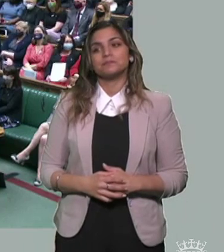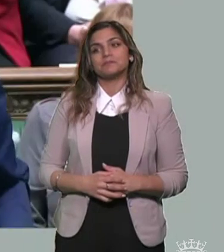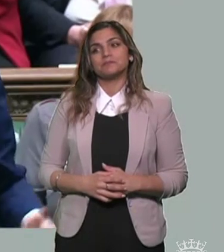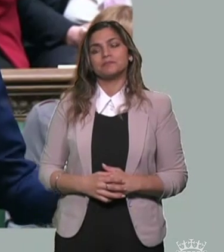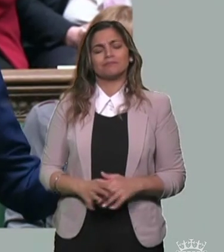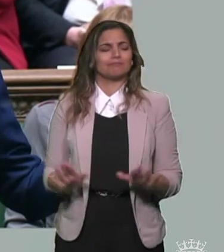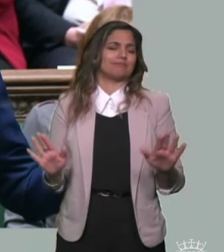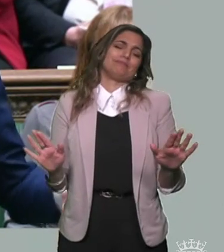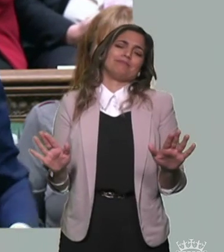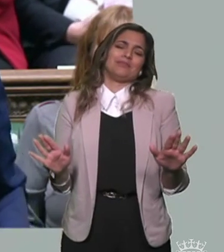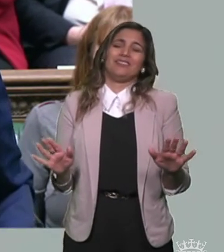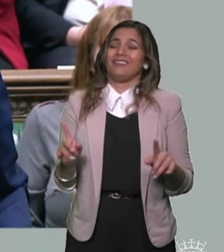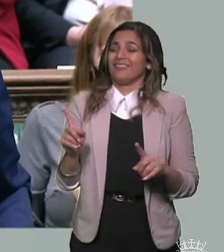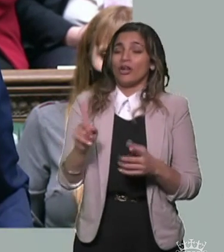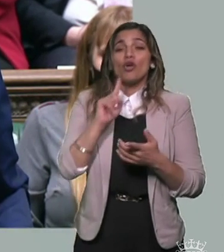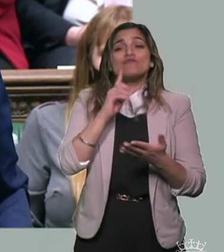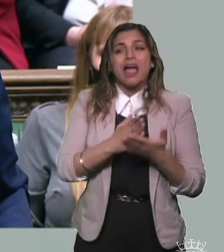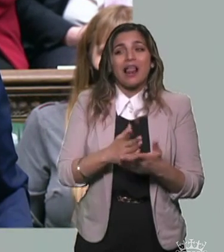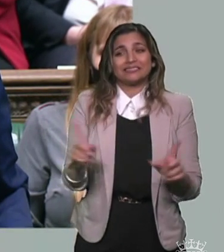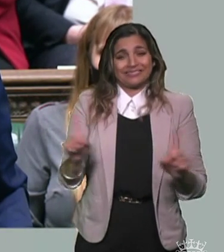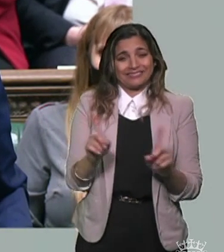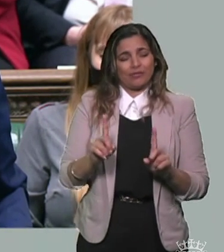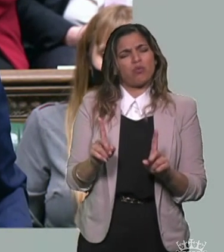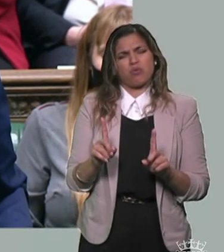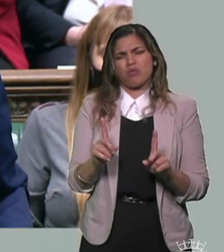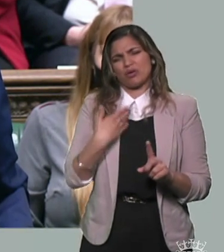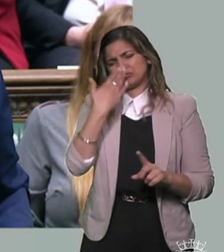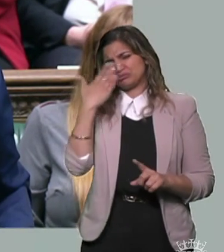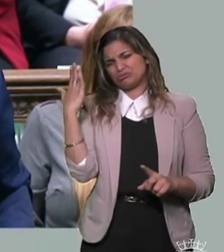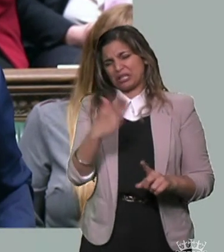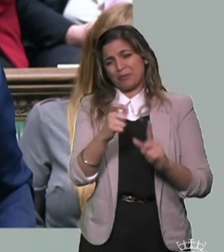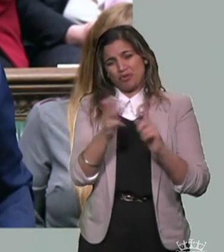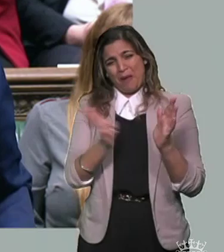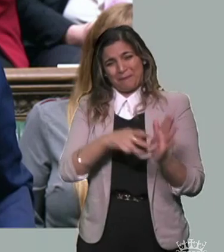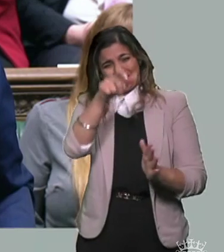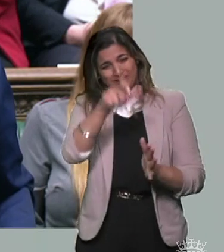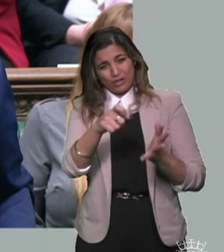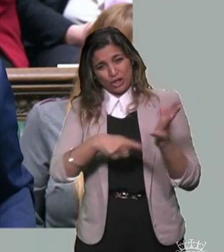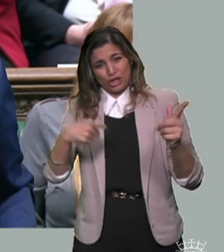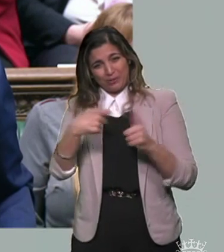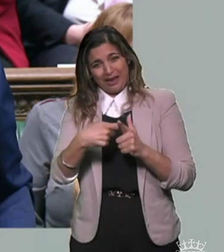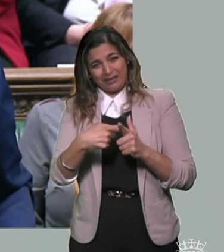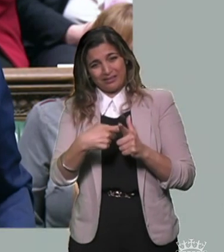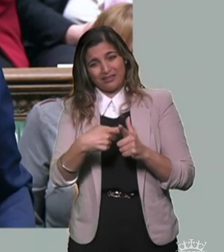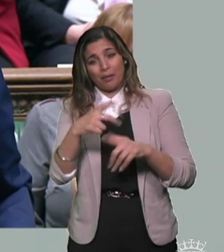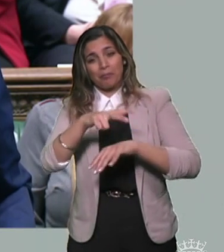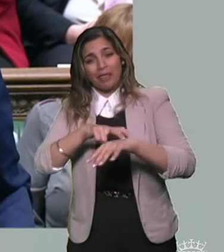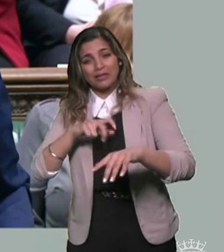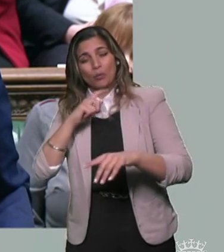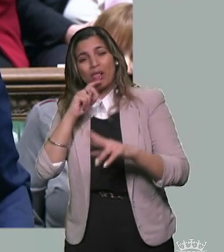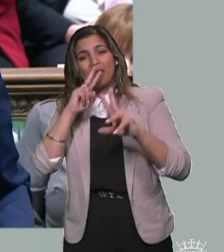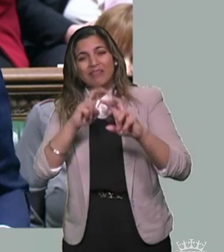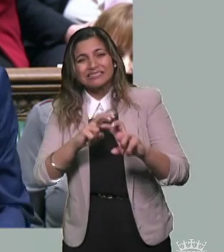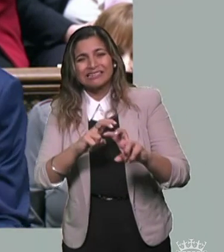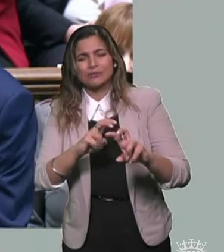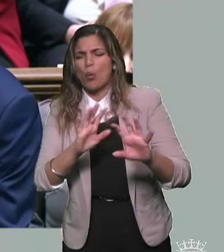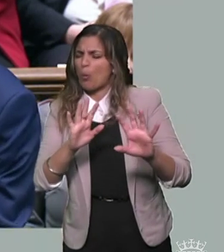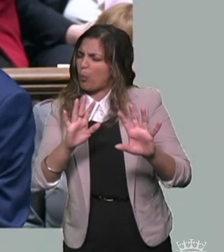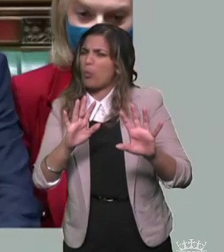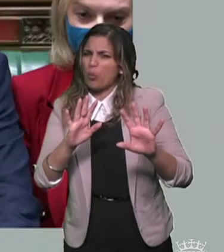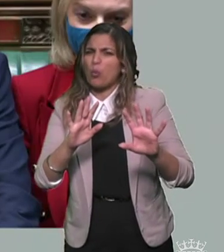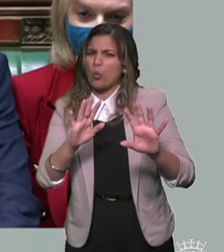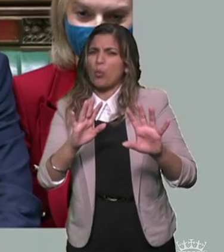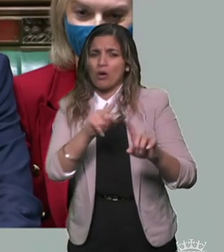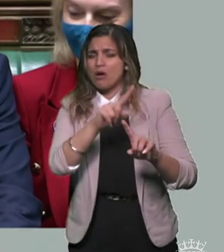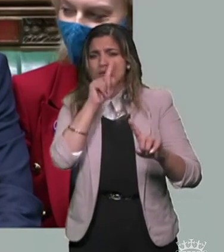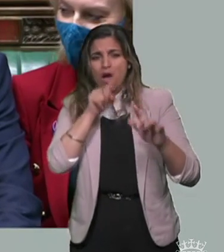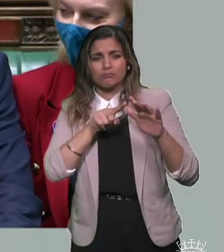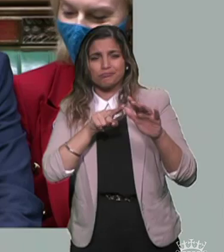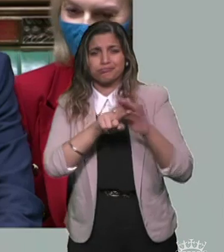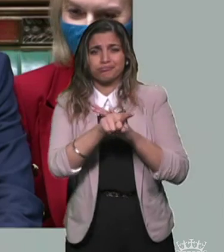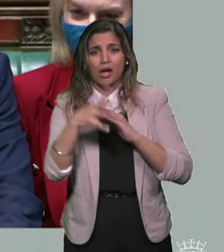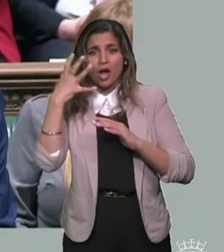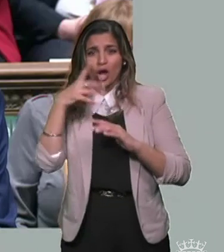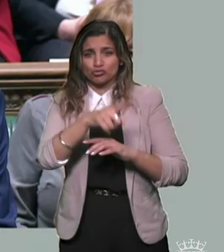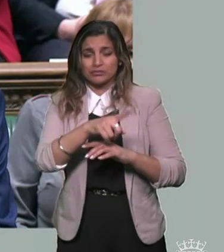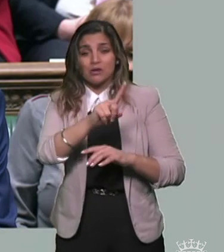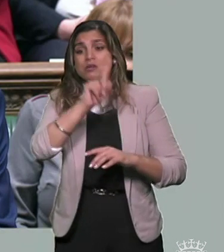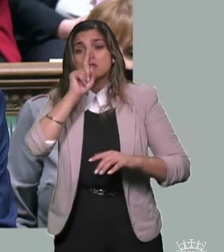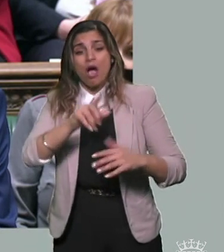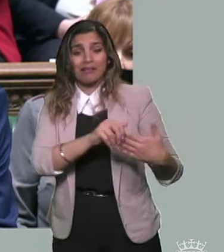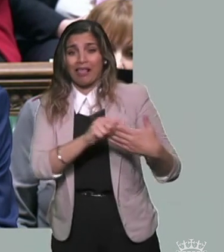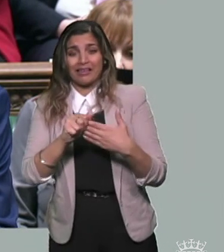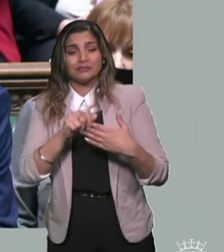The reality is that we now have the shameful spectacle of a Prime Minister of the United Kingdom being subject to a police investigation, unable to lead the country and incapable of doing the right thing.